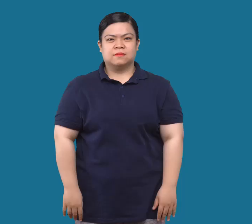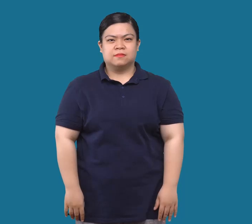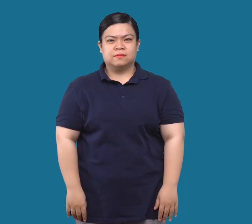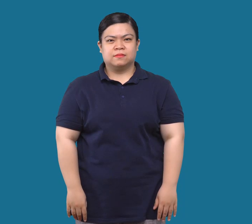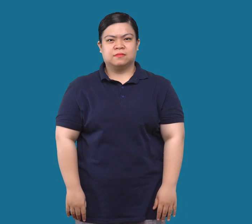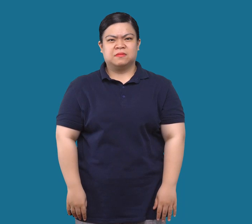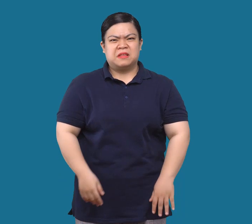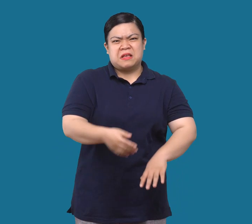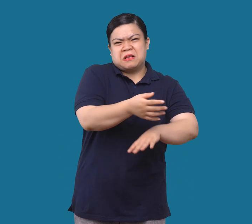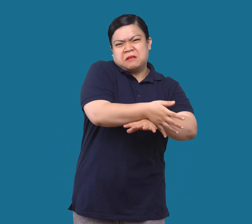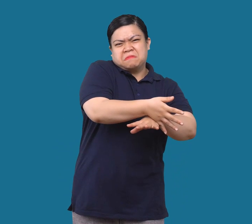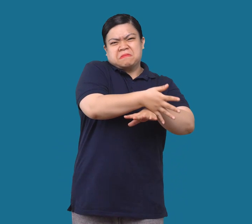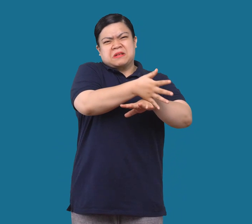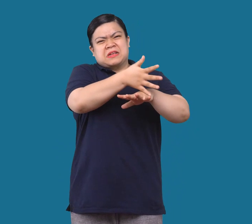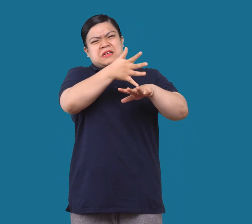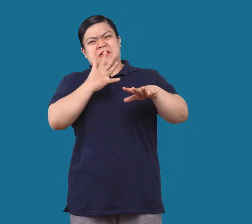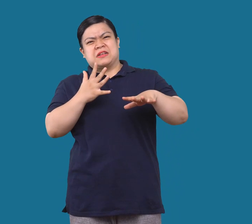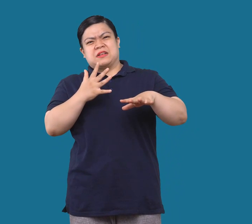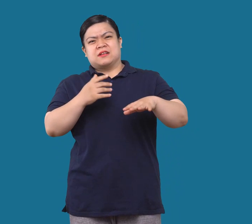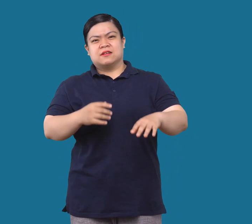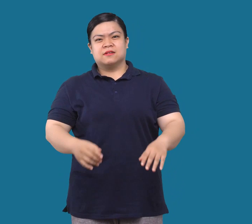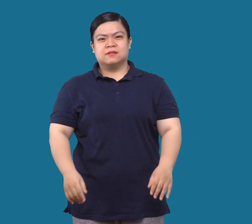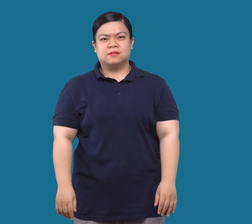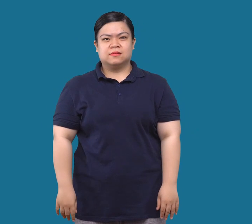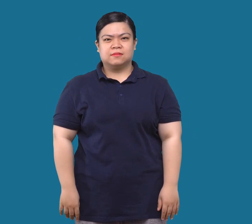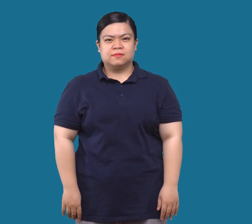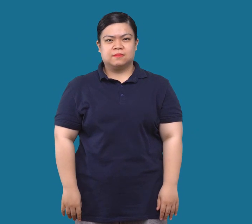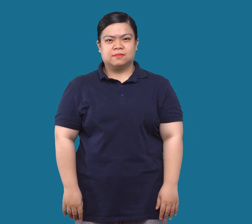tài giỏi